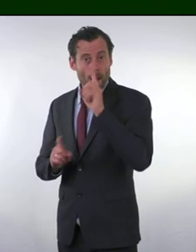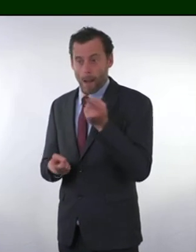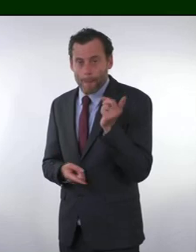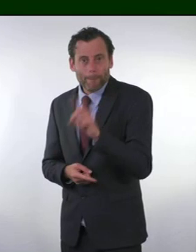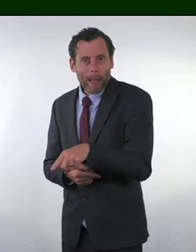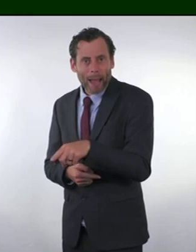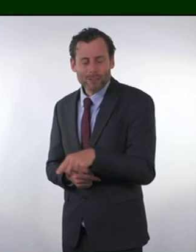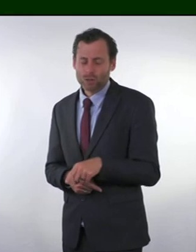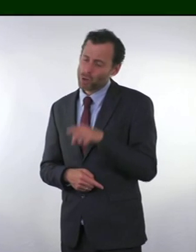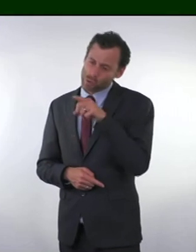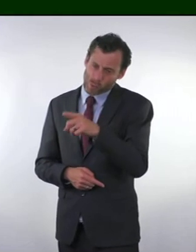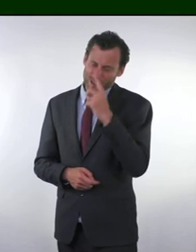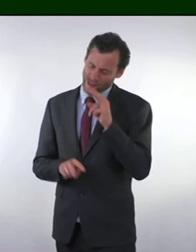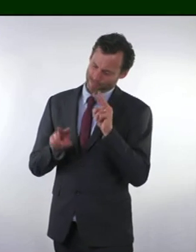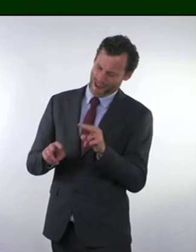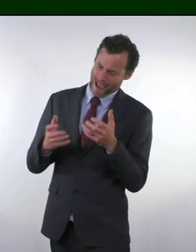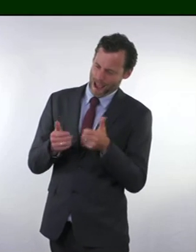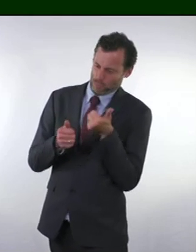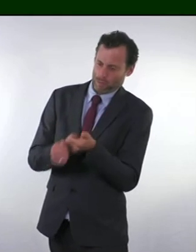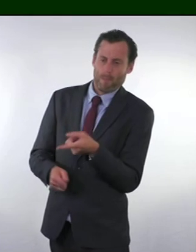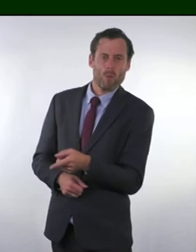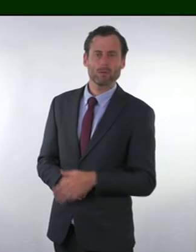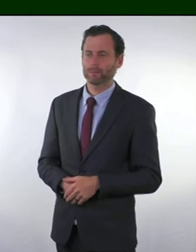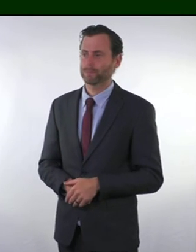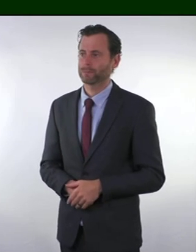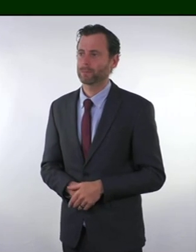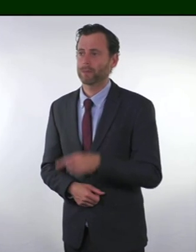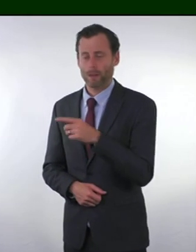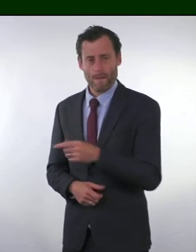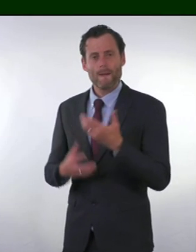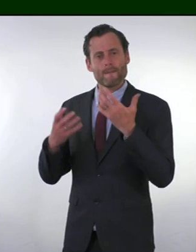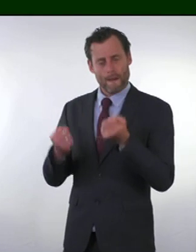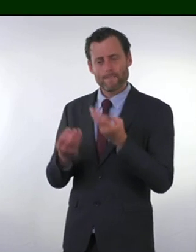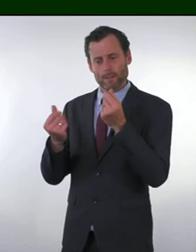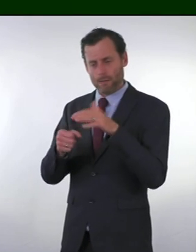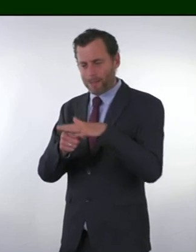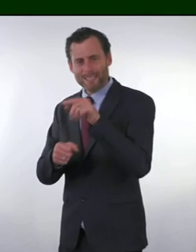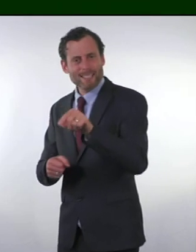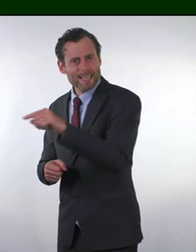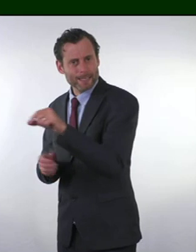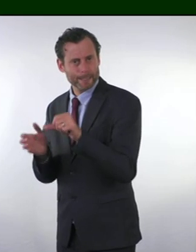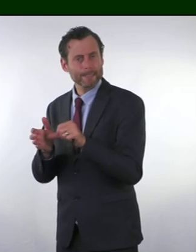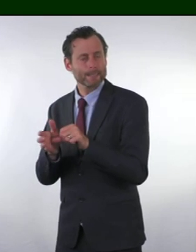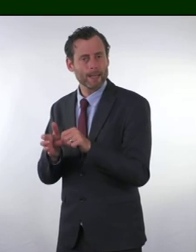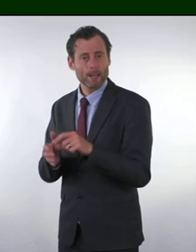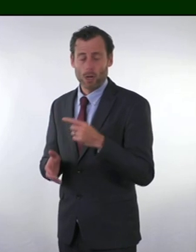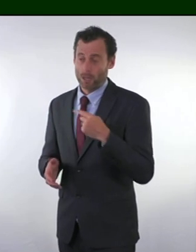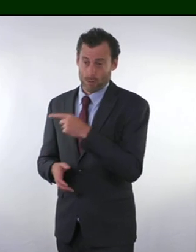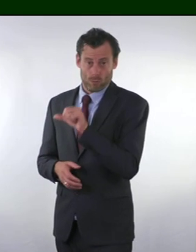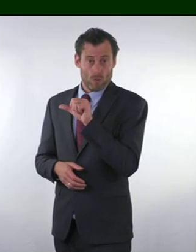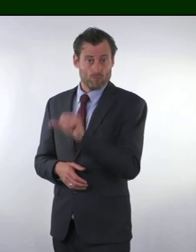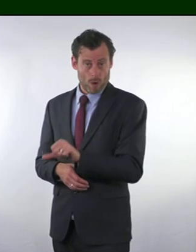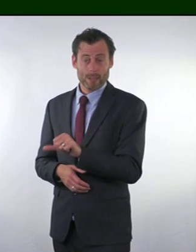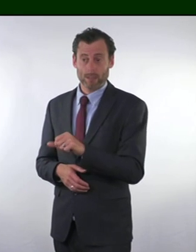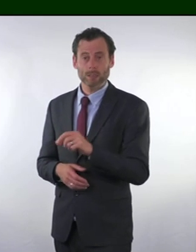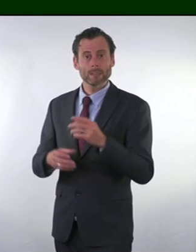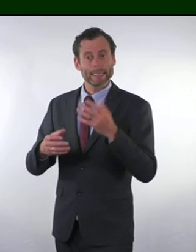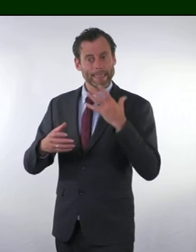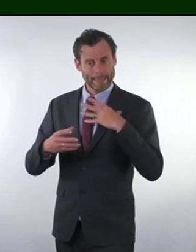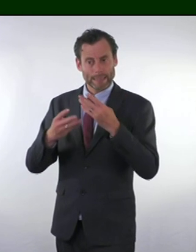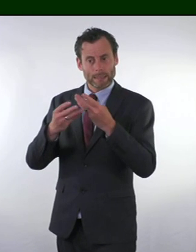There are a few remaining closed sectors, and I agree with the honourable Lady that it is absolutely right that we get those open.